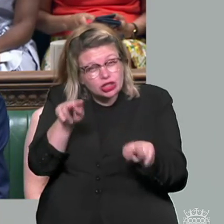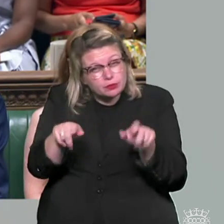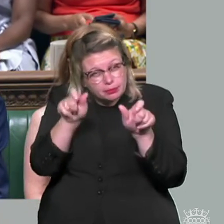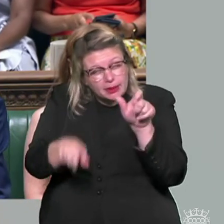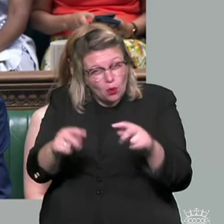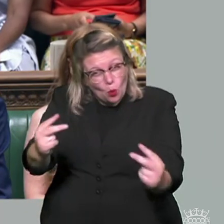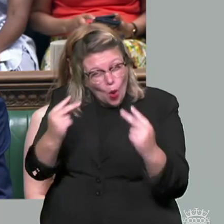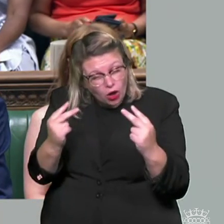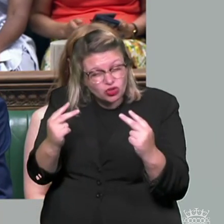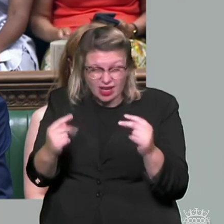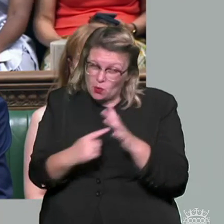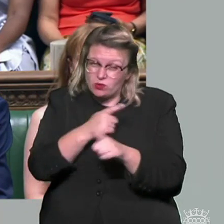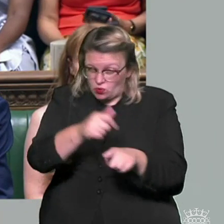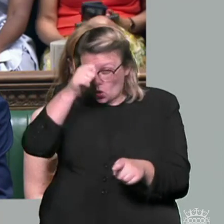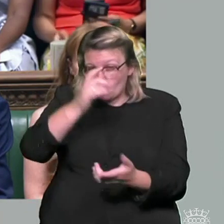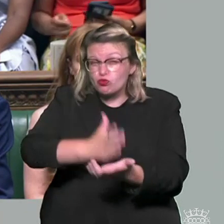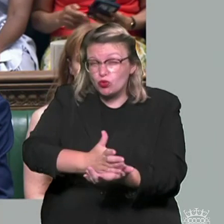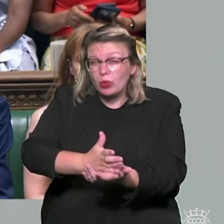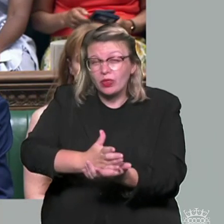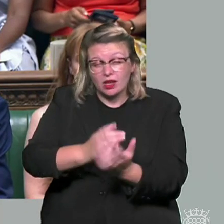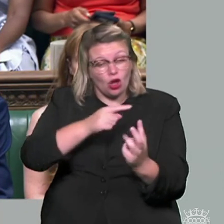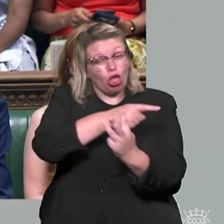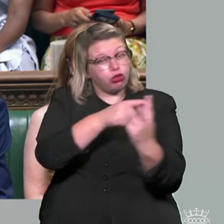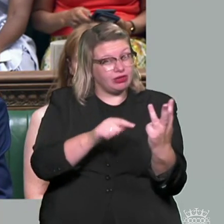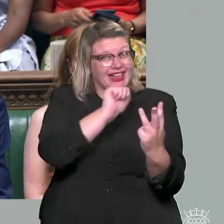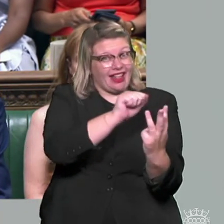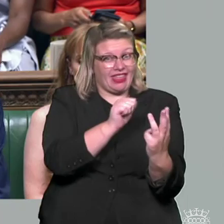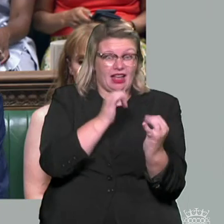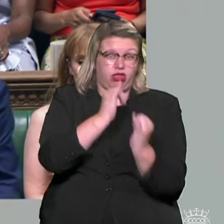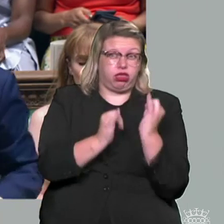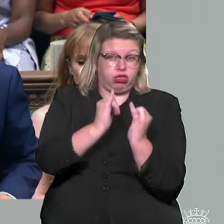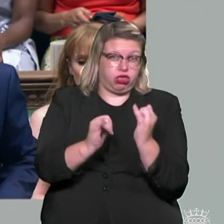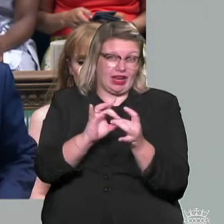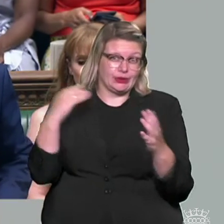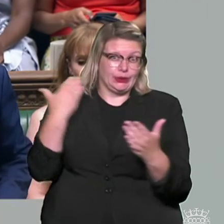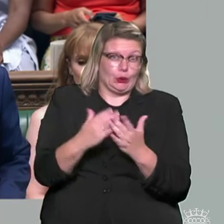If only it were satirical, Prime Minister; it is what the candidates think of the record.